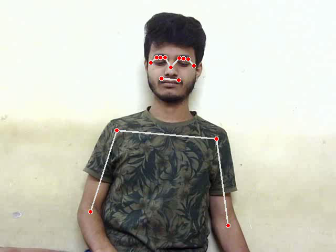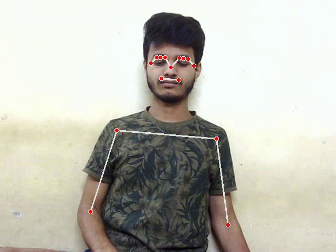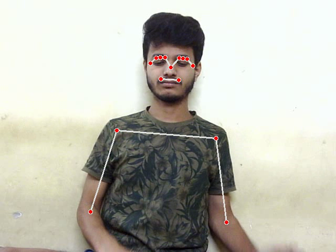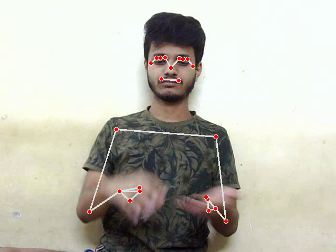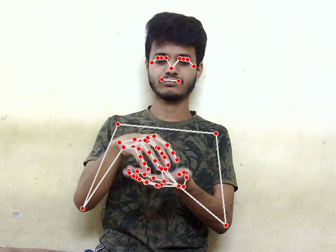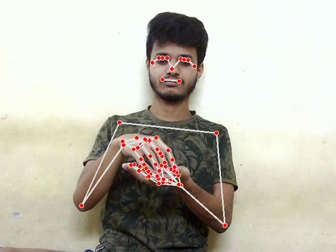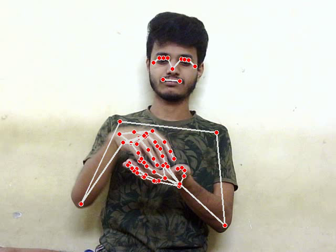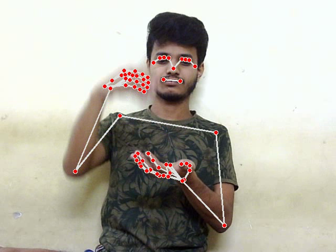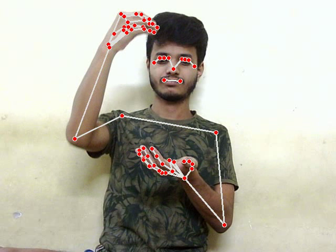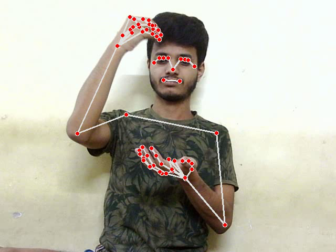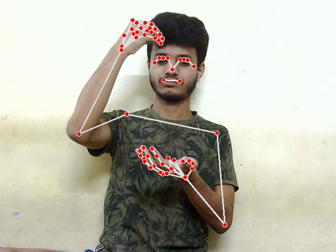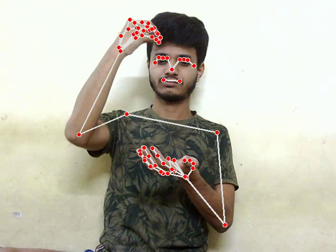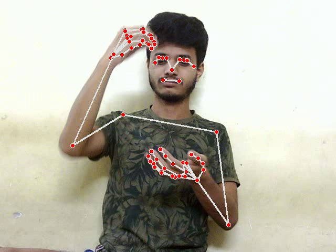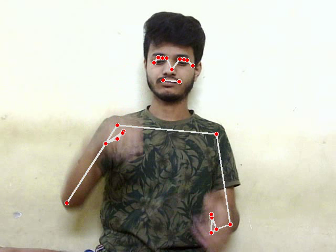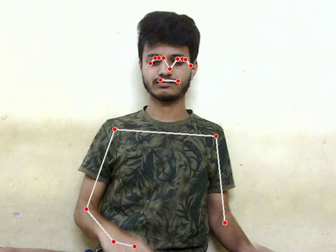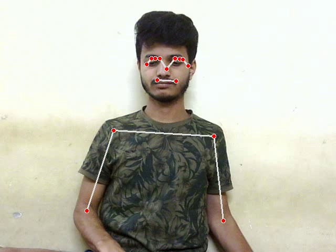learn